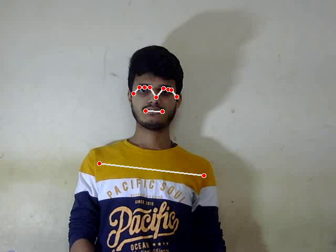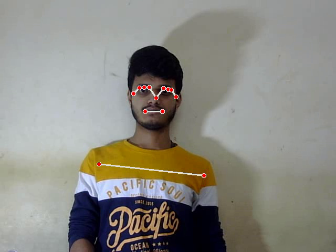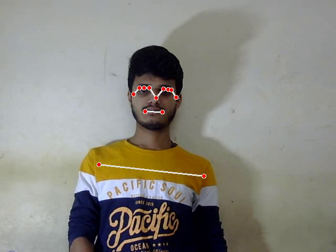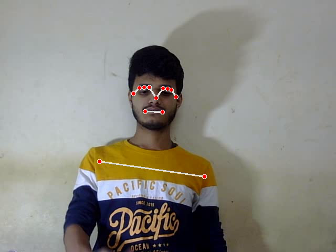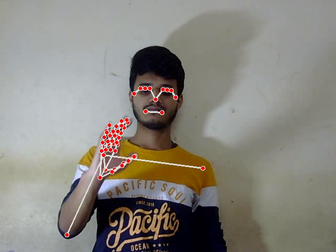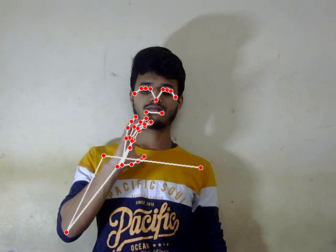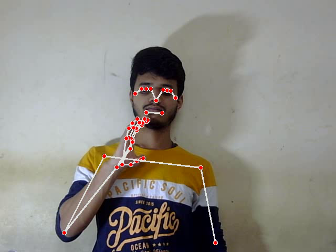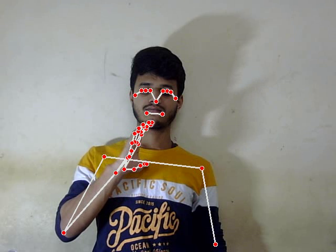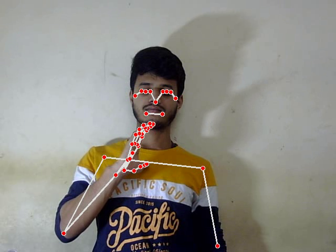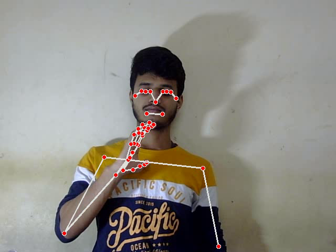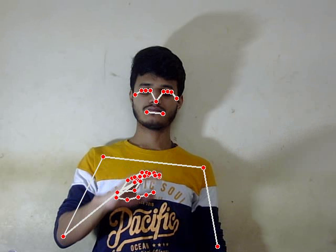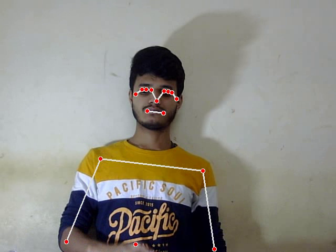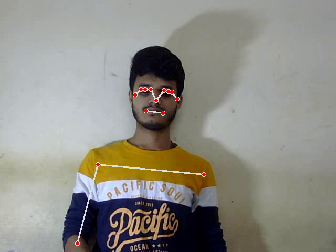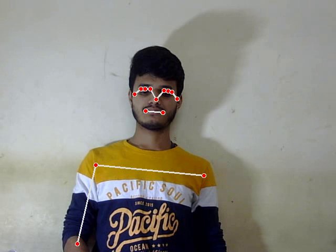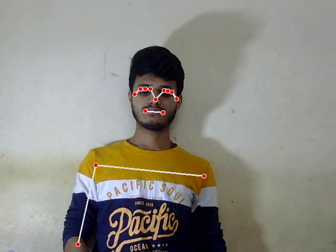fine